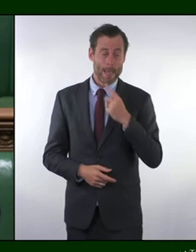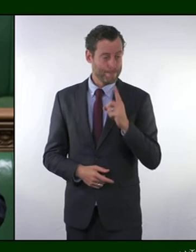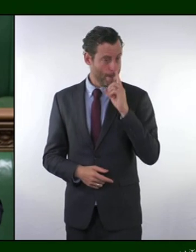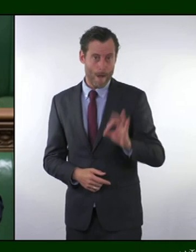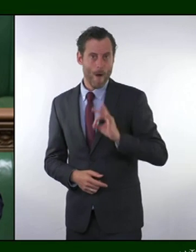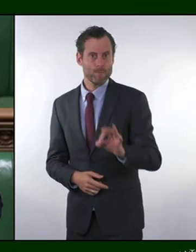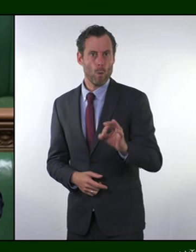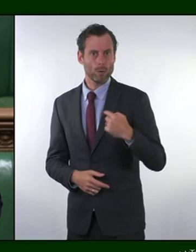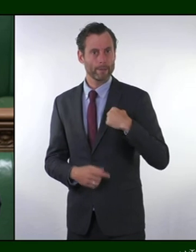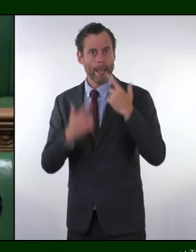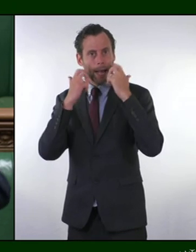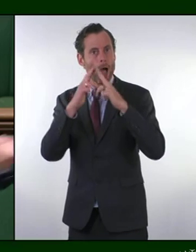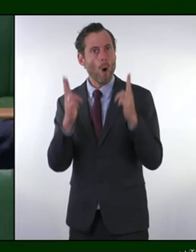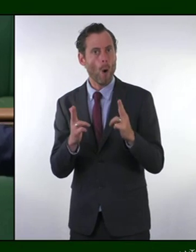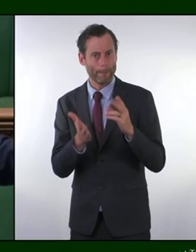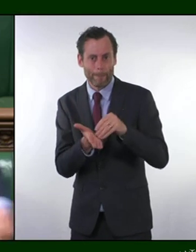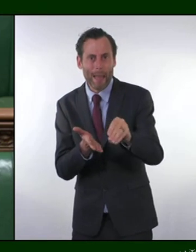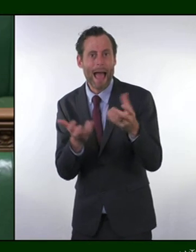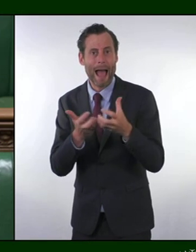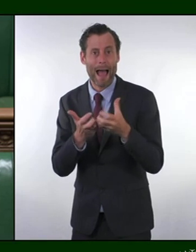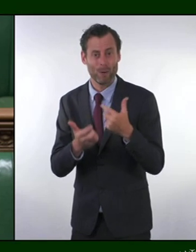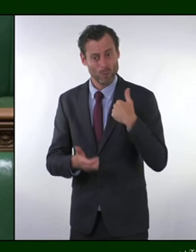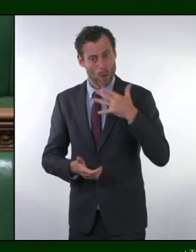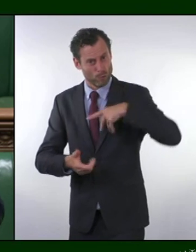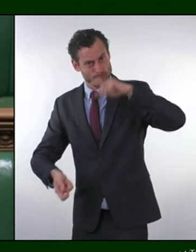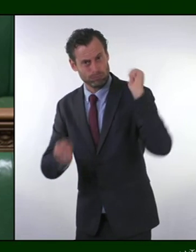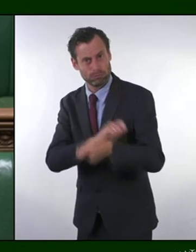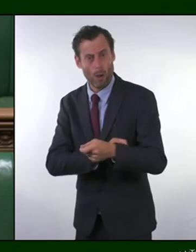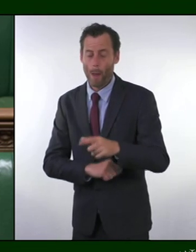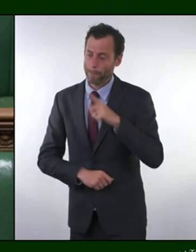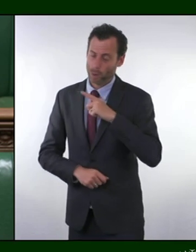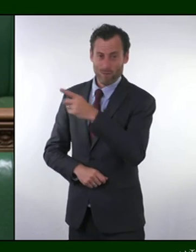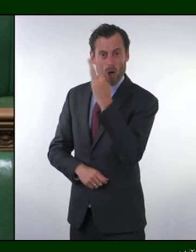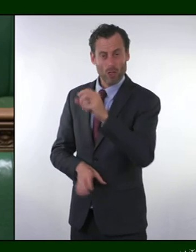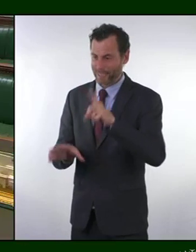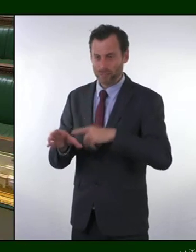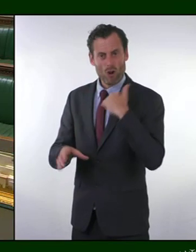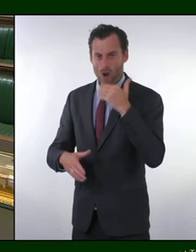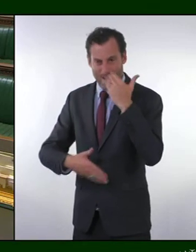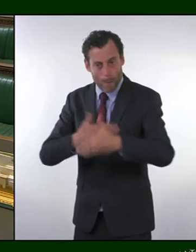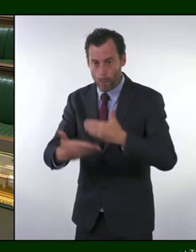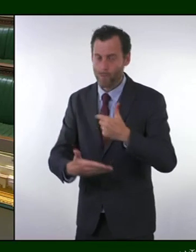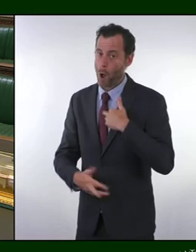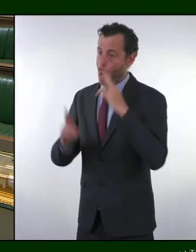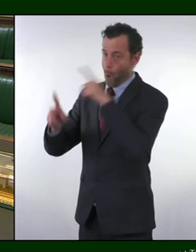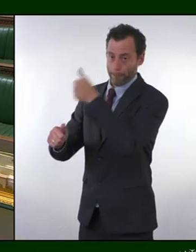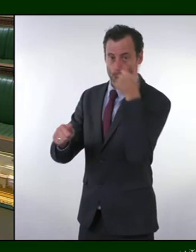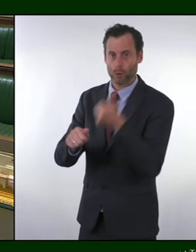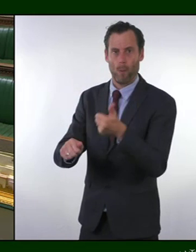That is what we want to do. That is what this Government have pledged to do after 30 years of inaction, and I hope that the right honourable and learned Gentleman will join us in doing it.